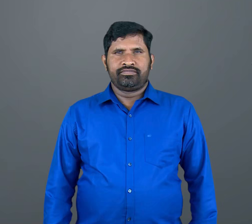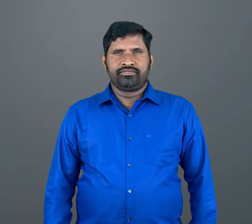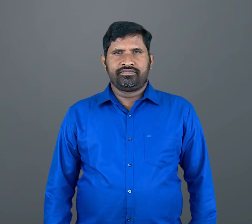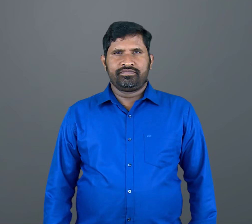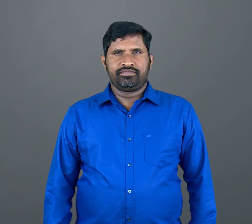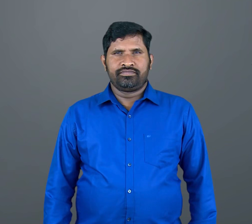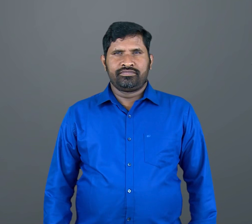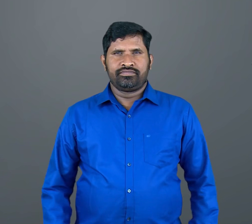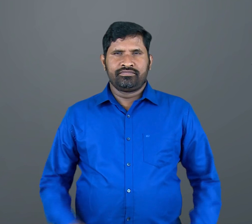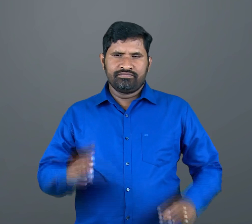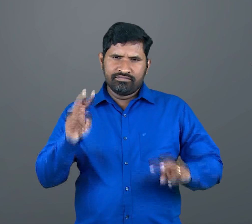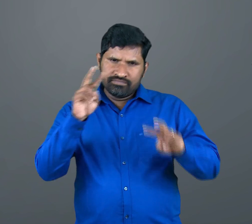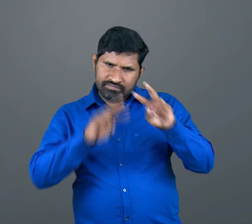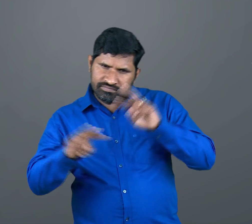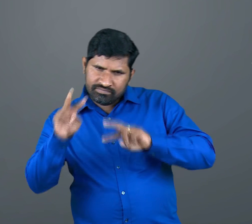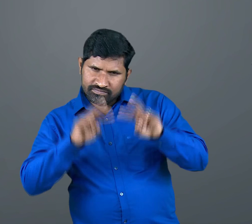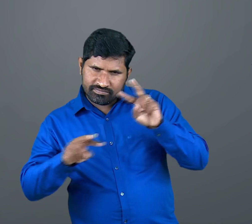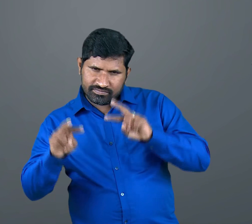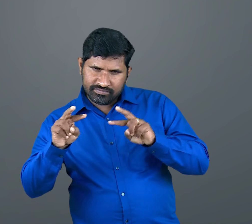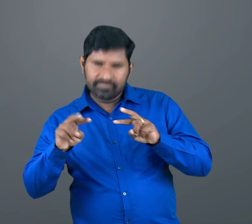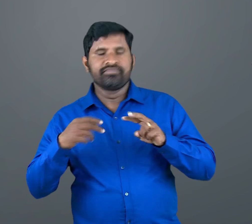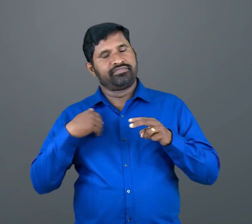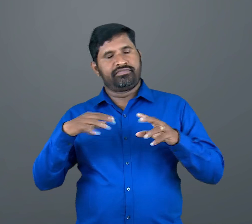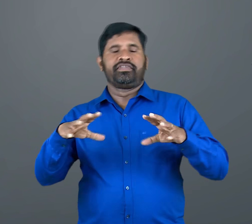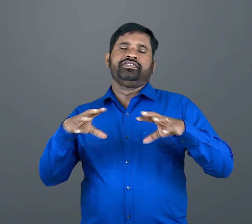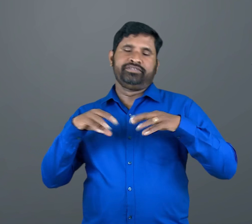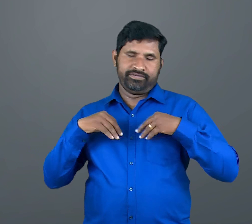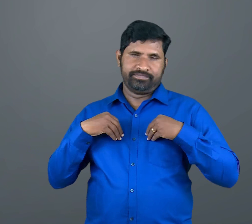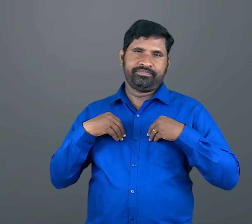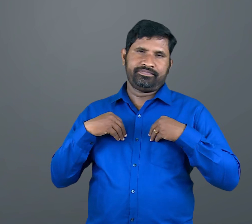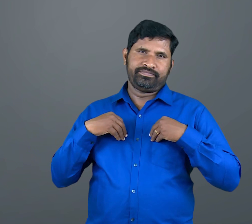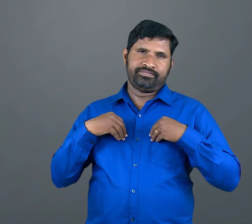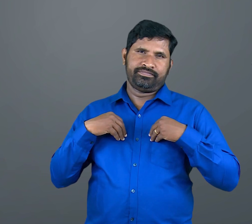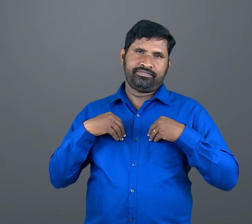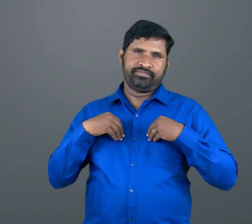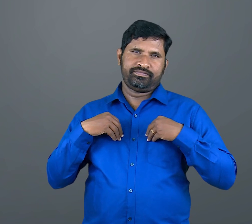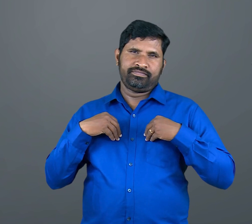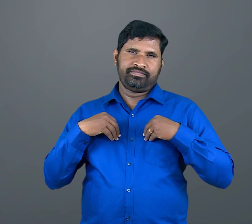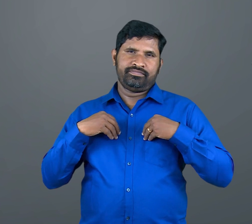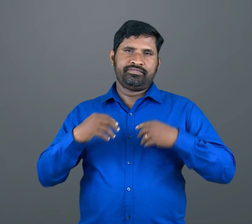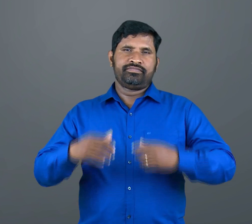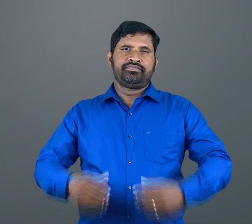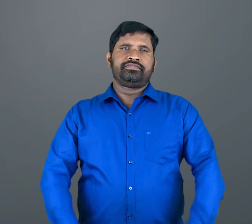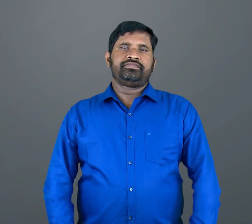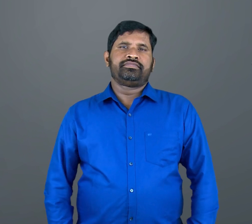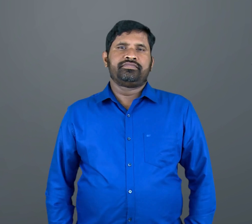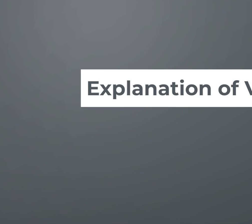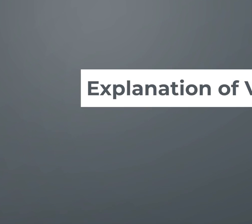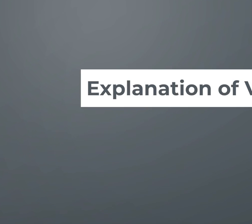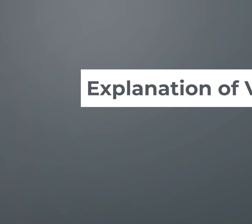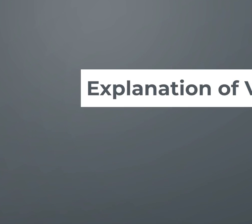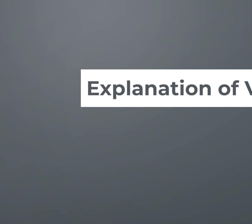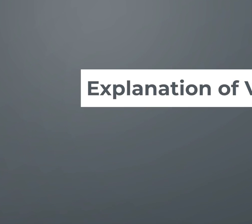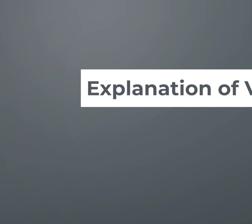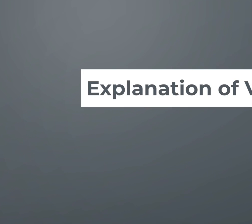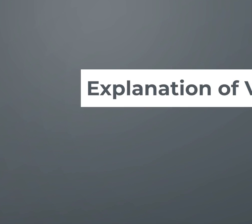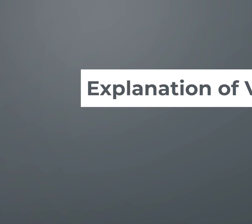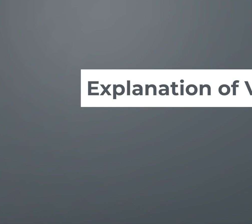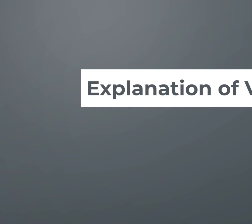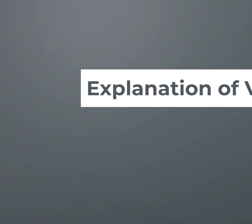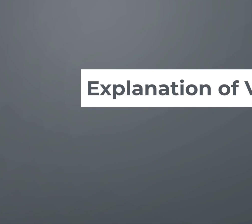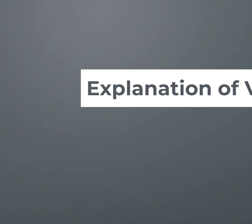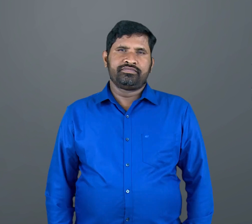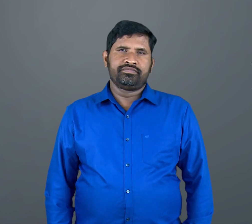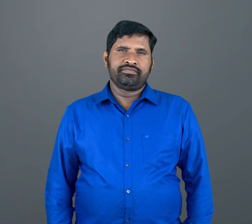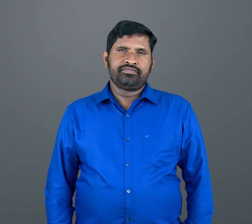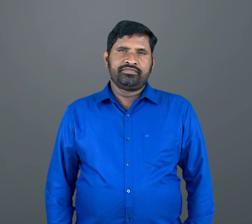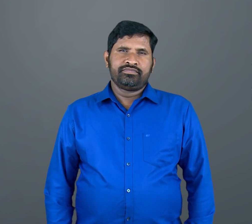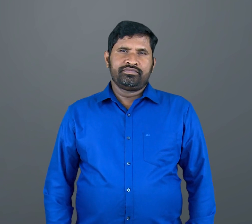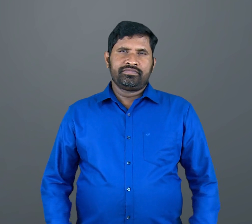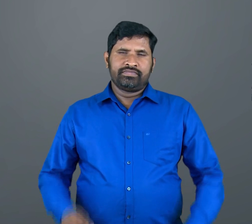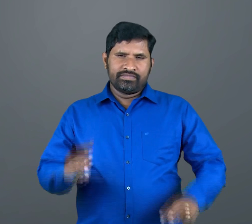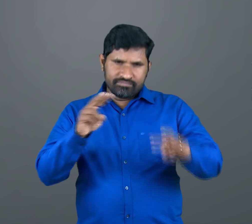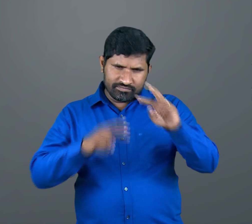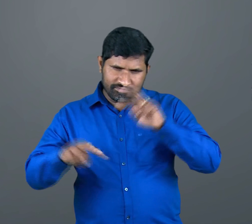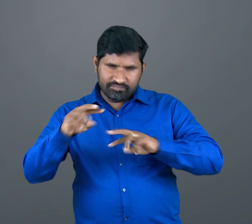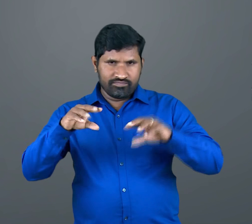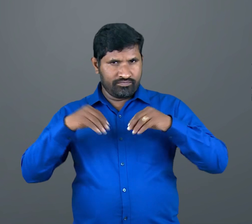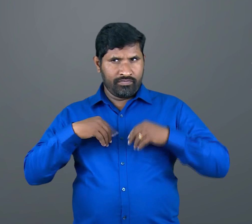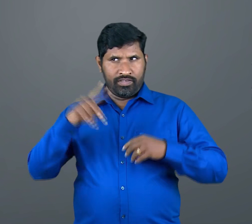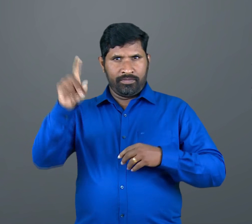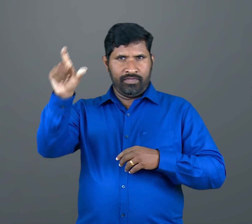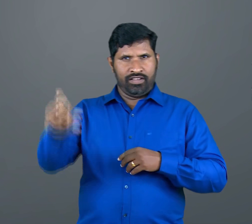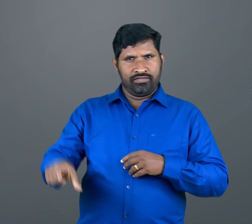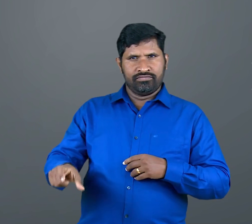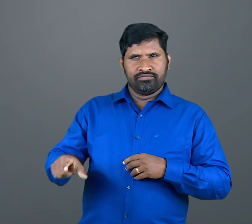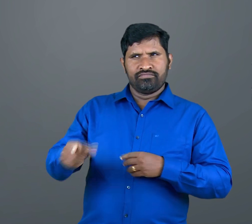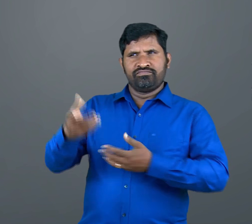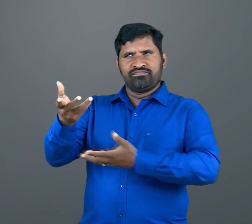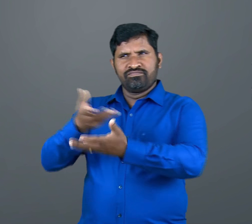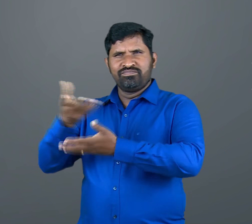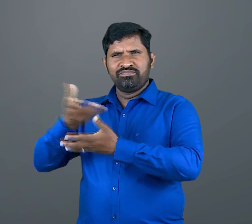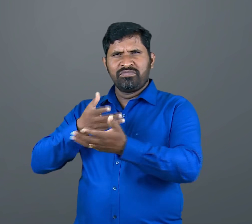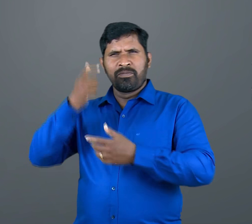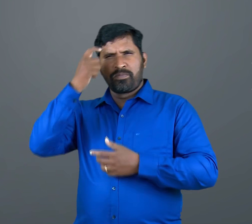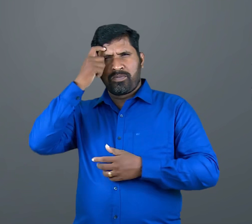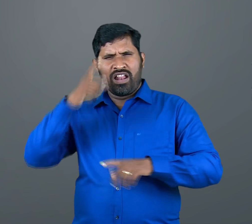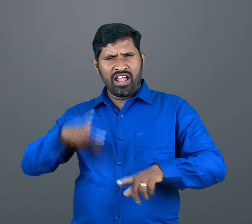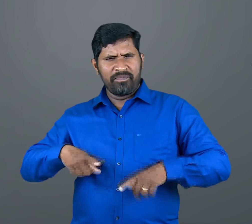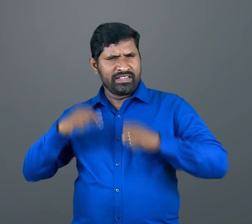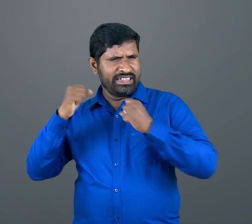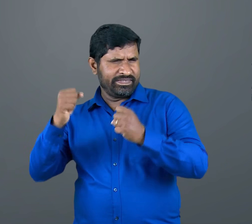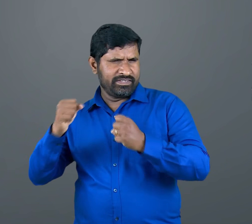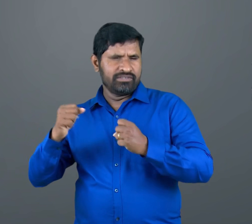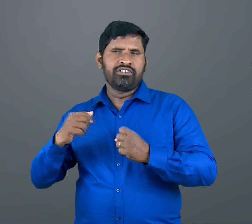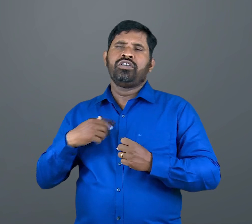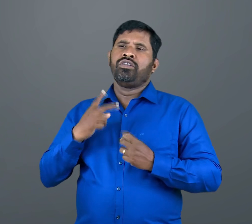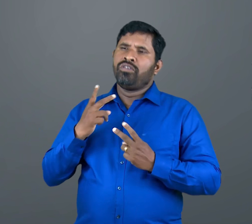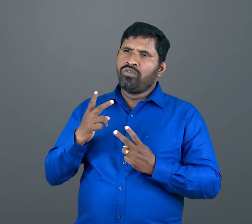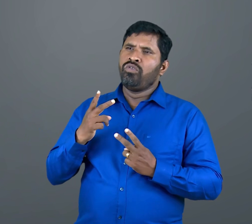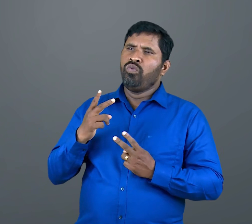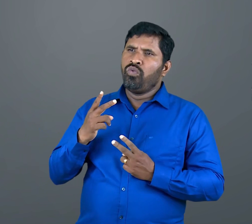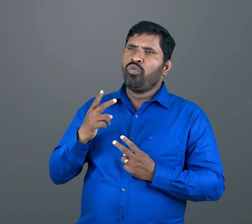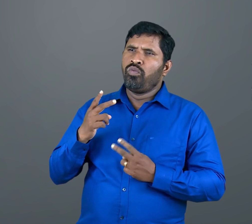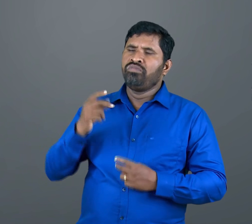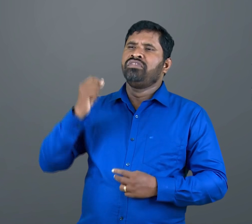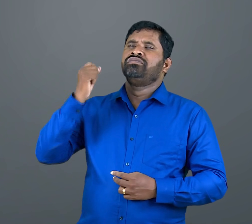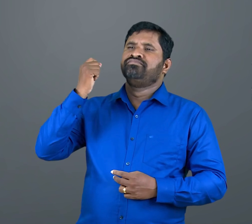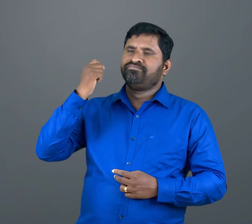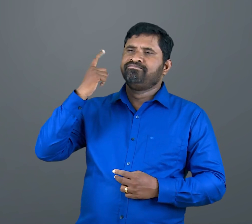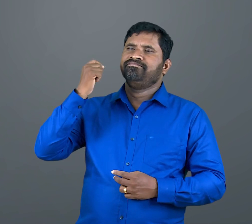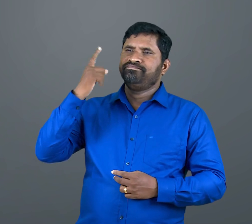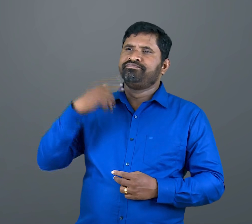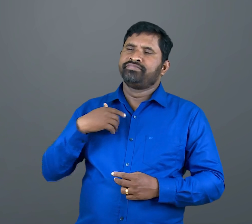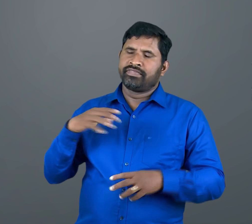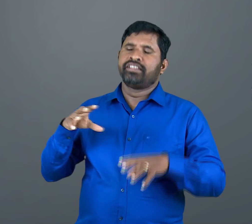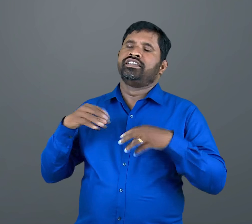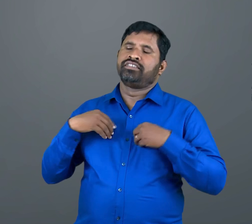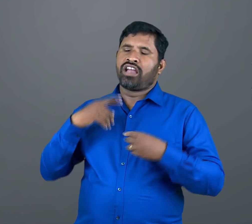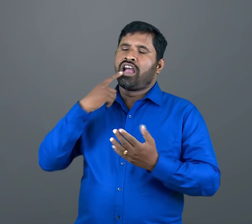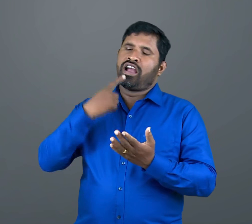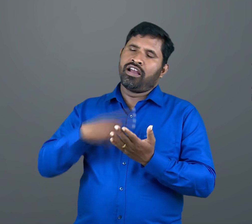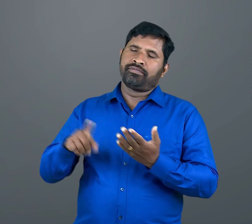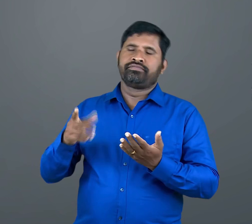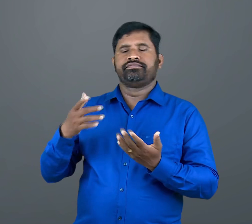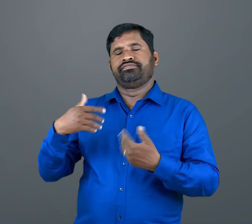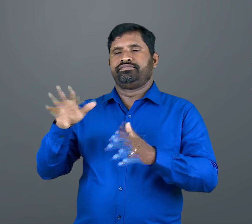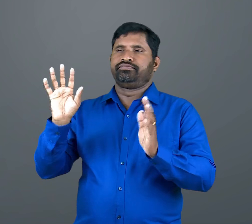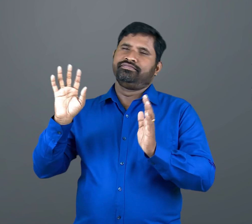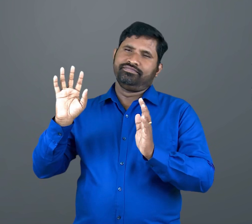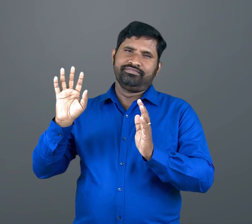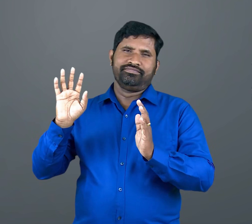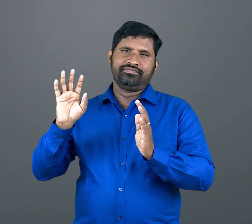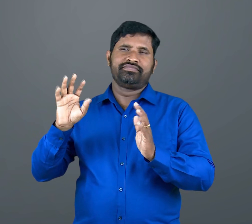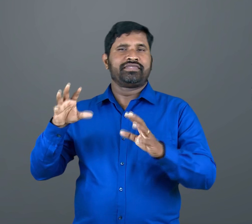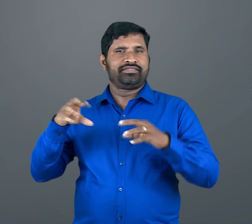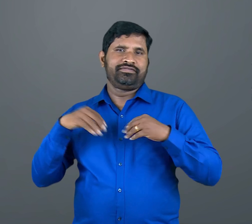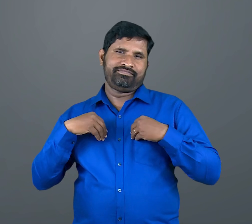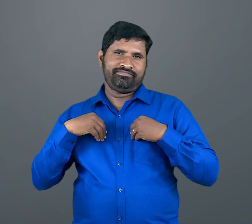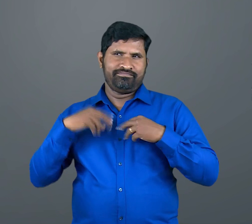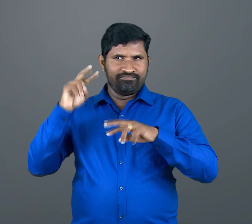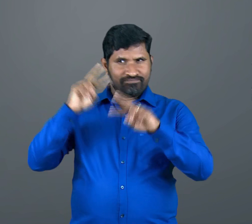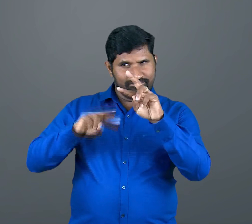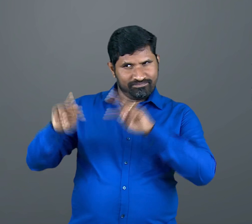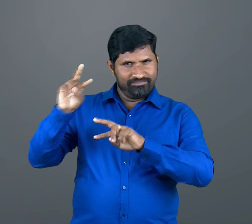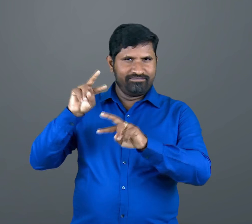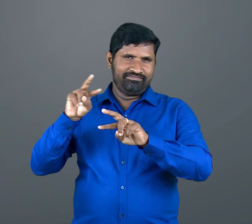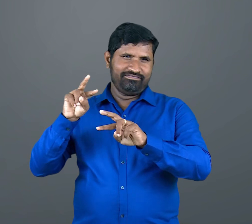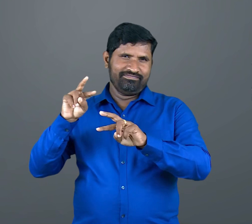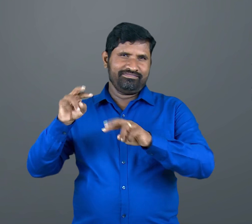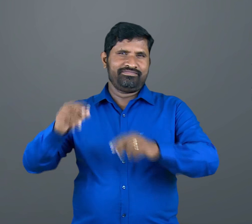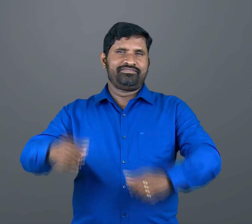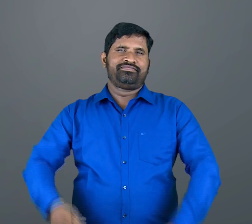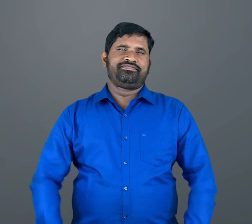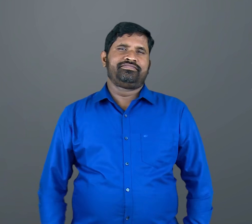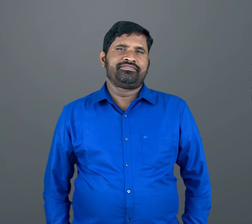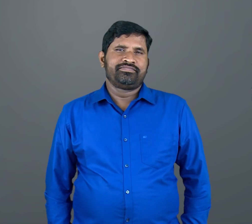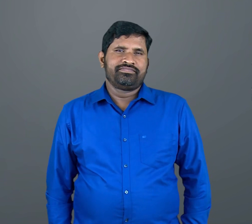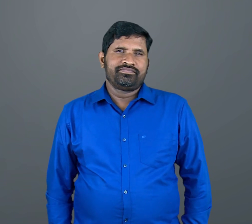Validate